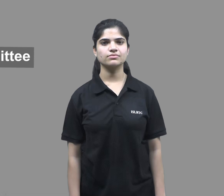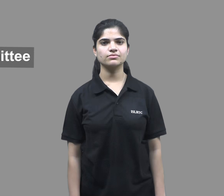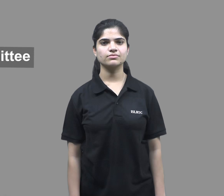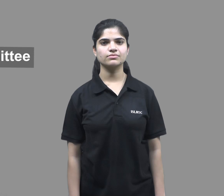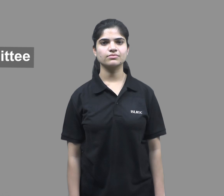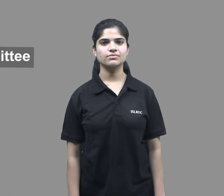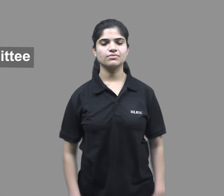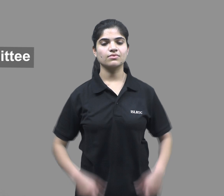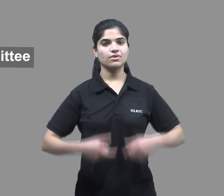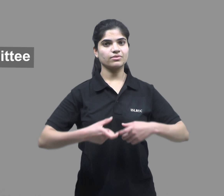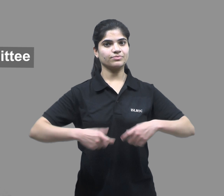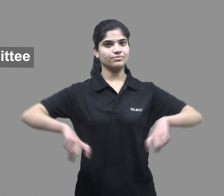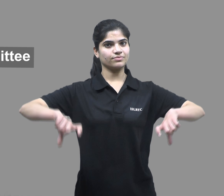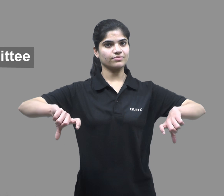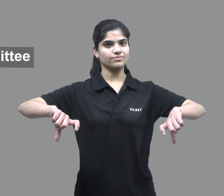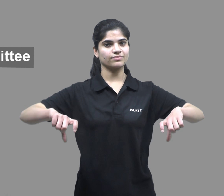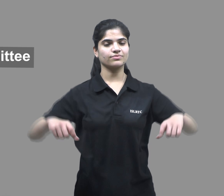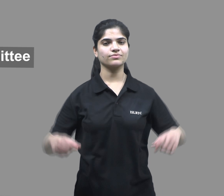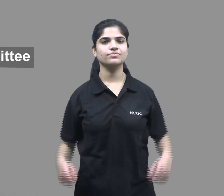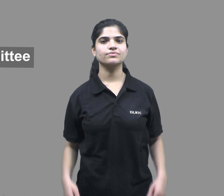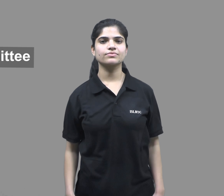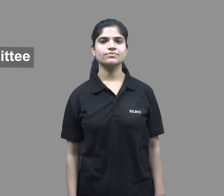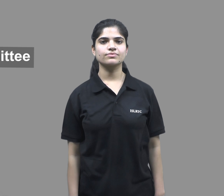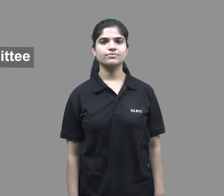Committee